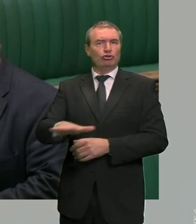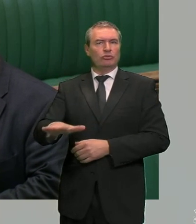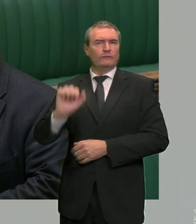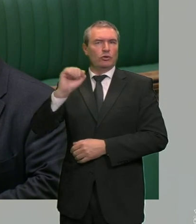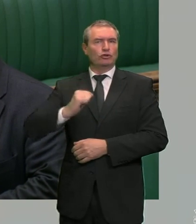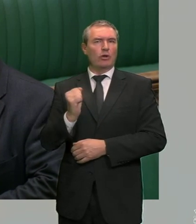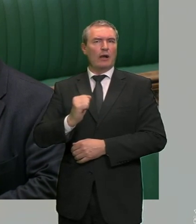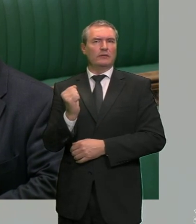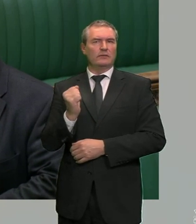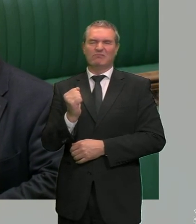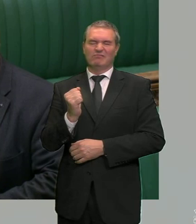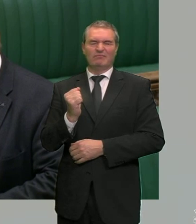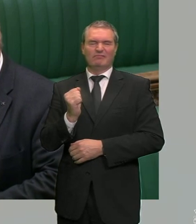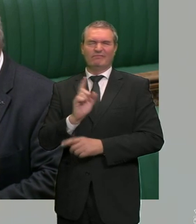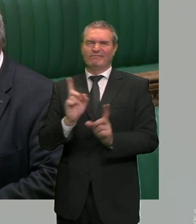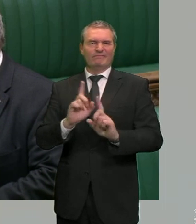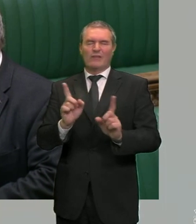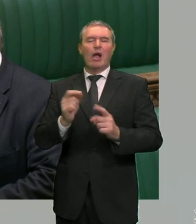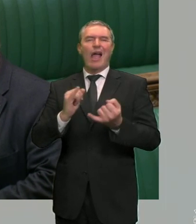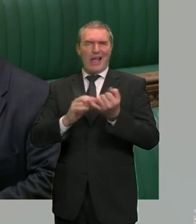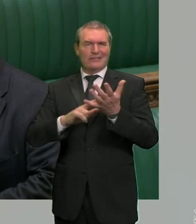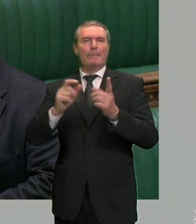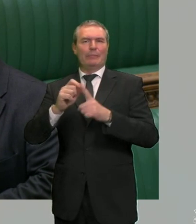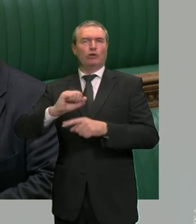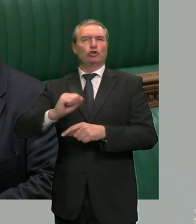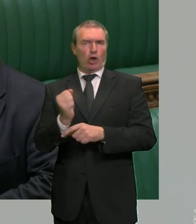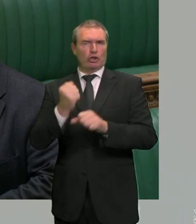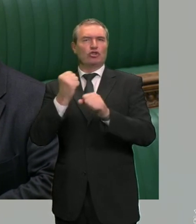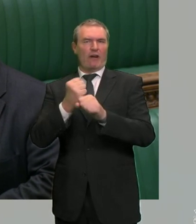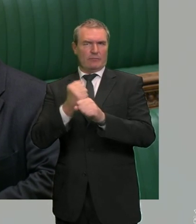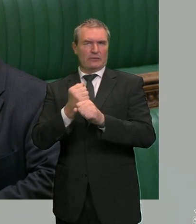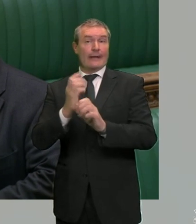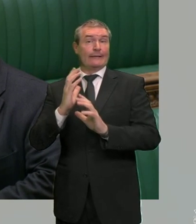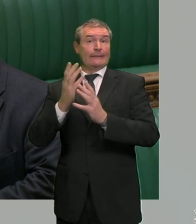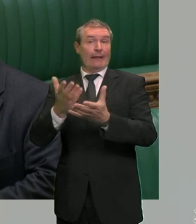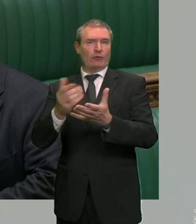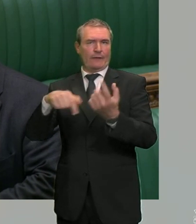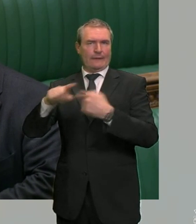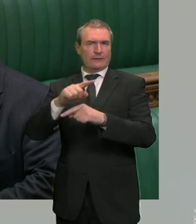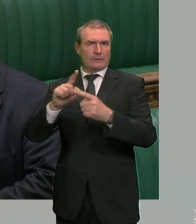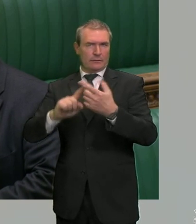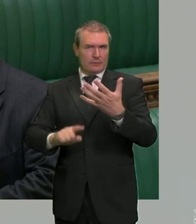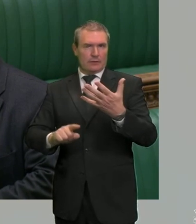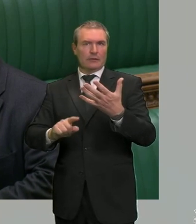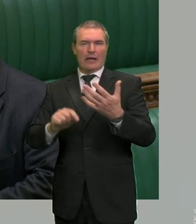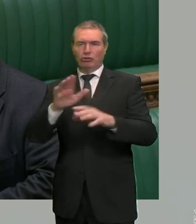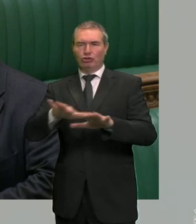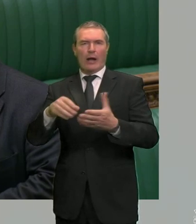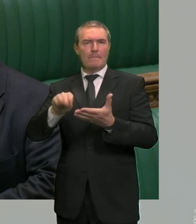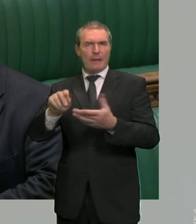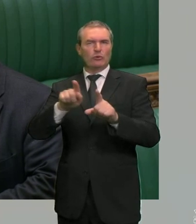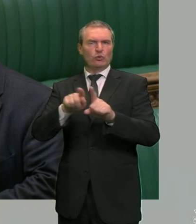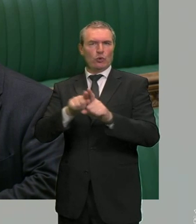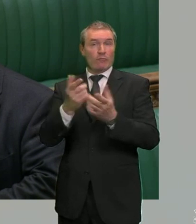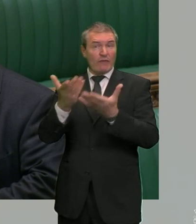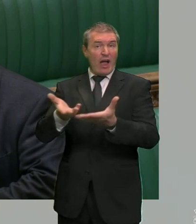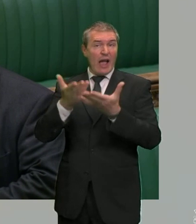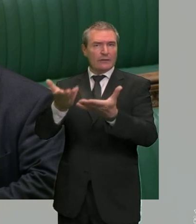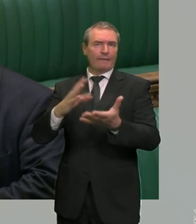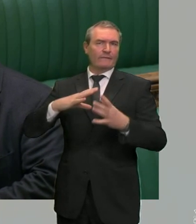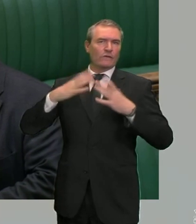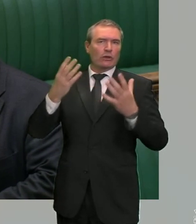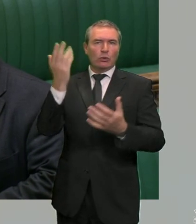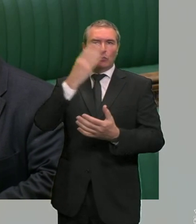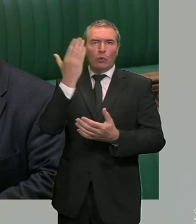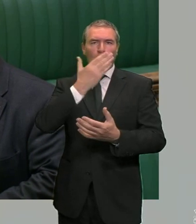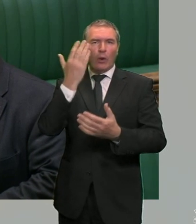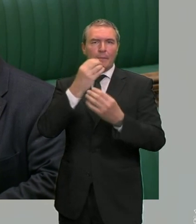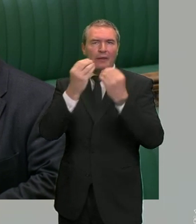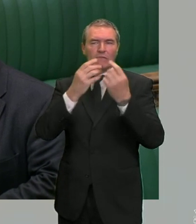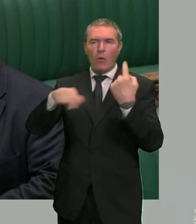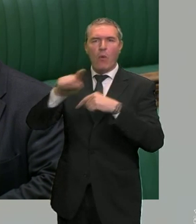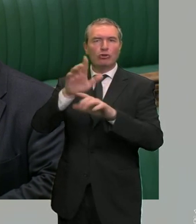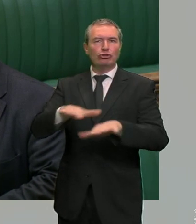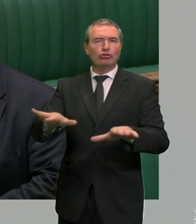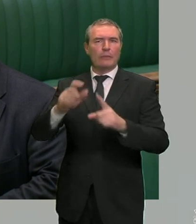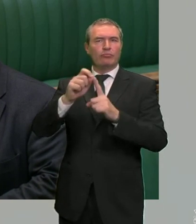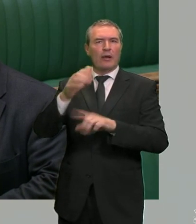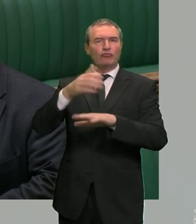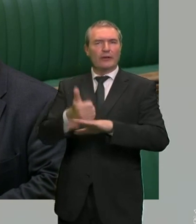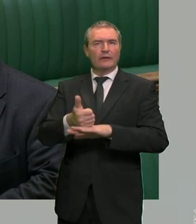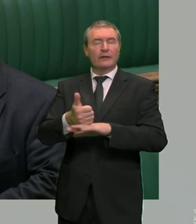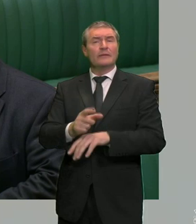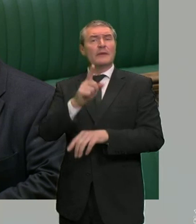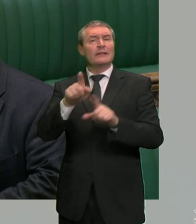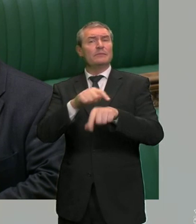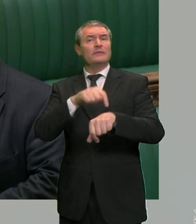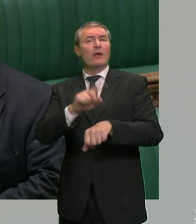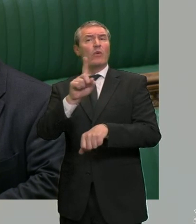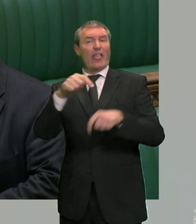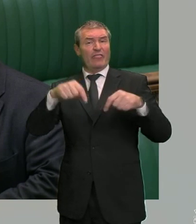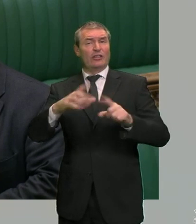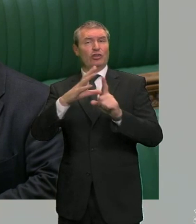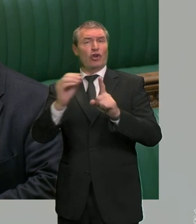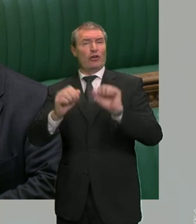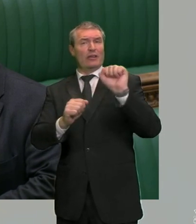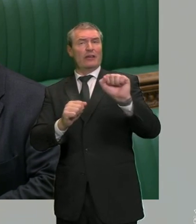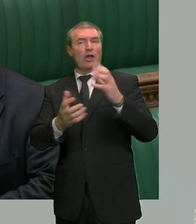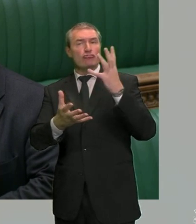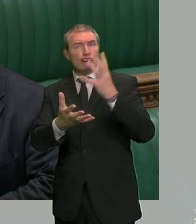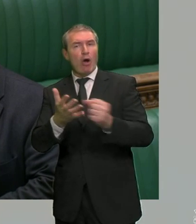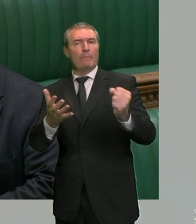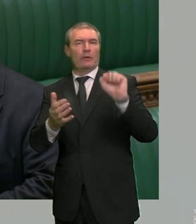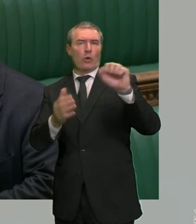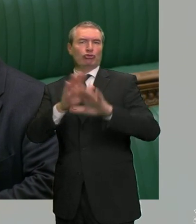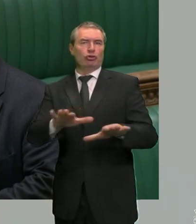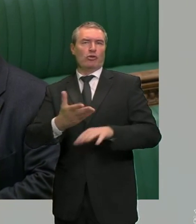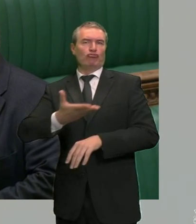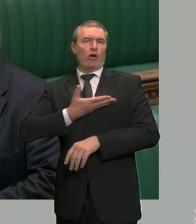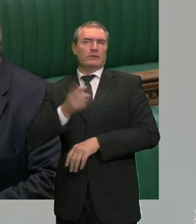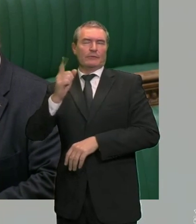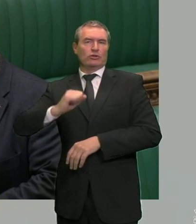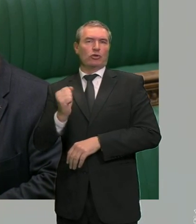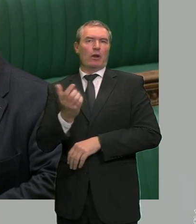This is a tale of two Governments: we have an SNP Scottish Government delivering the baby box, doubling the Scottish child payment and providing free school meals to every primary school child; at the same time, this Tory Government are robbing children of their rights in Scotland.